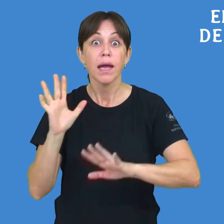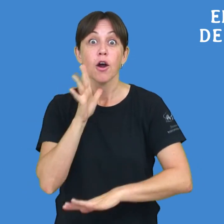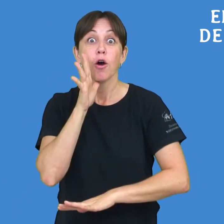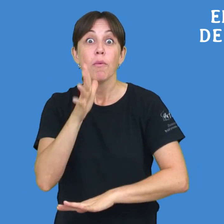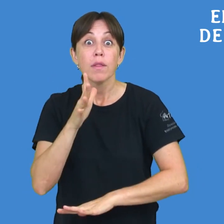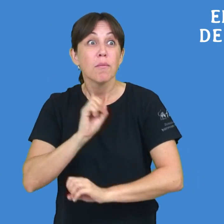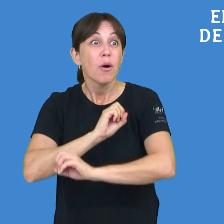motivo